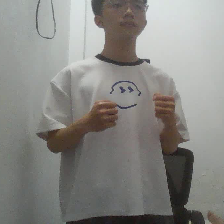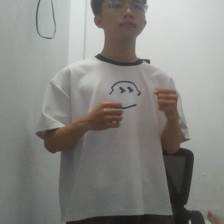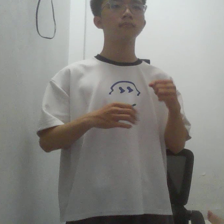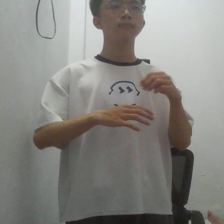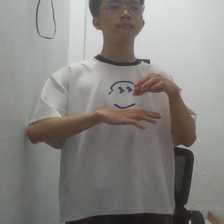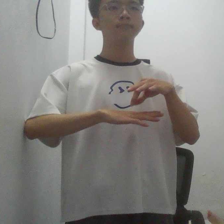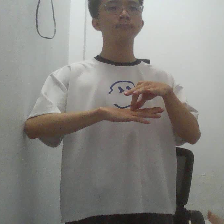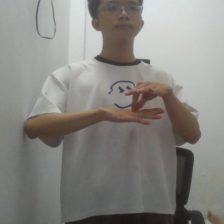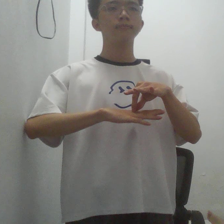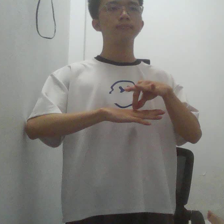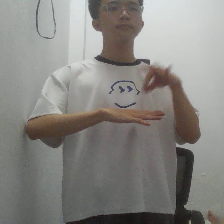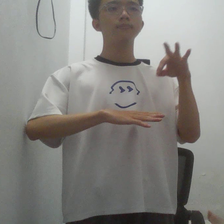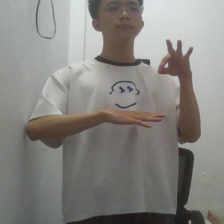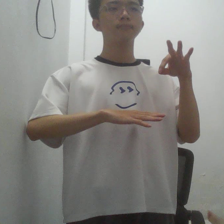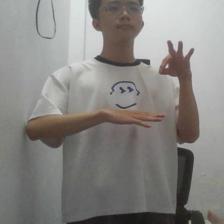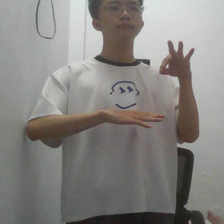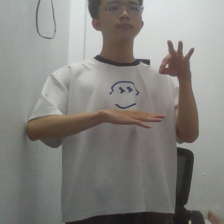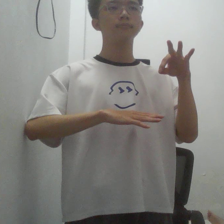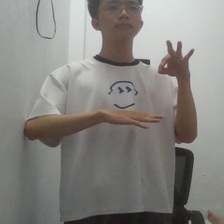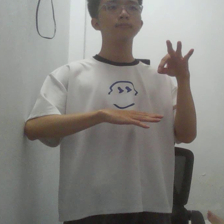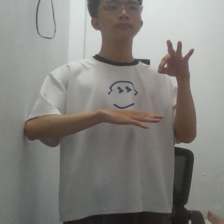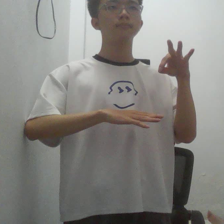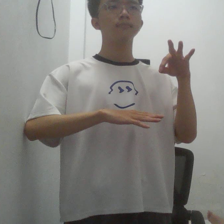tuan